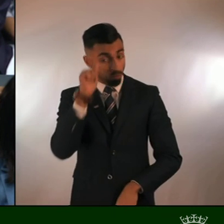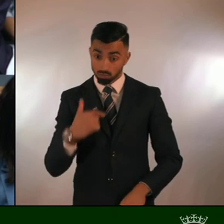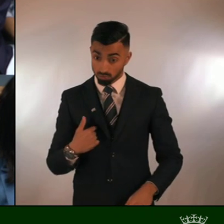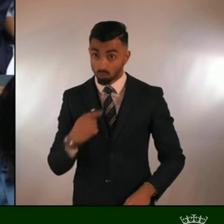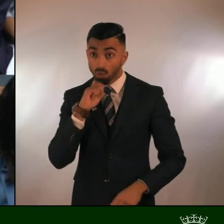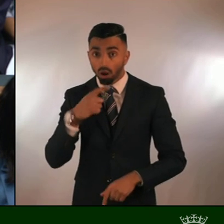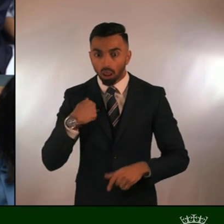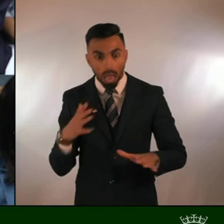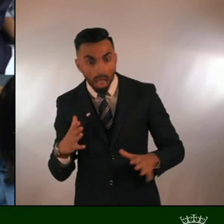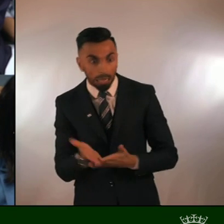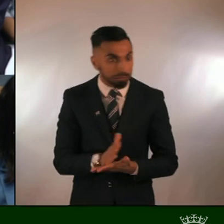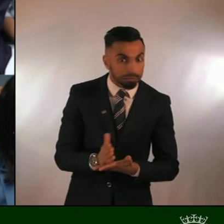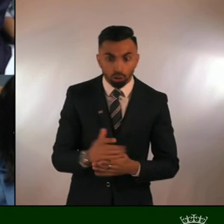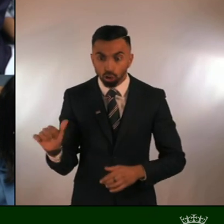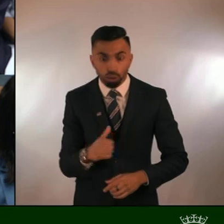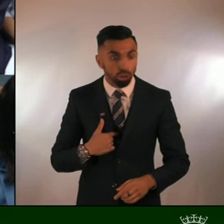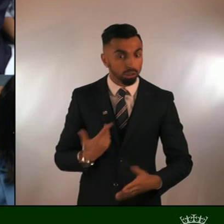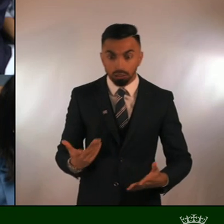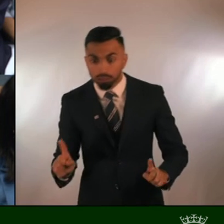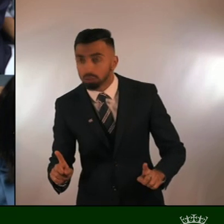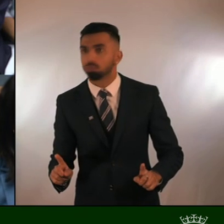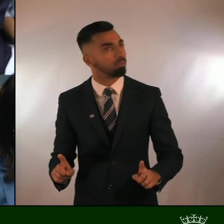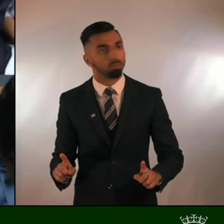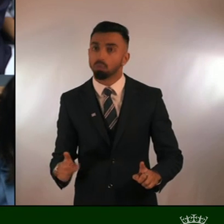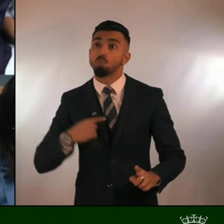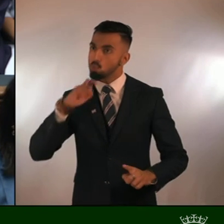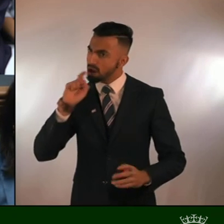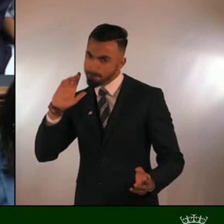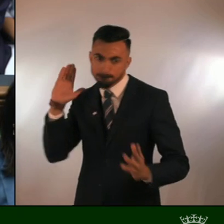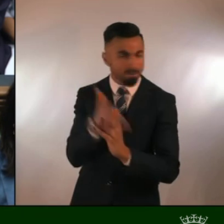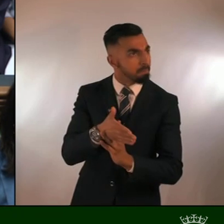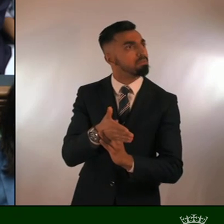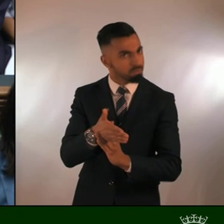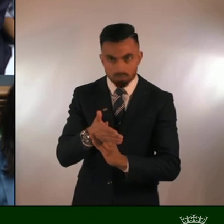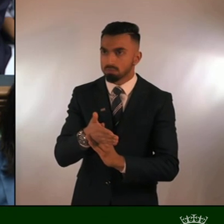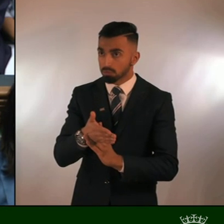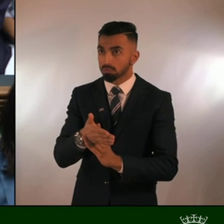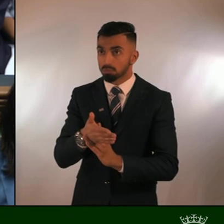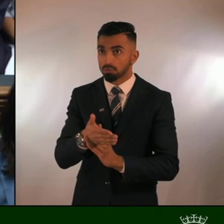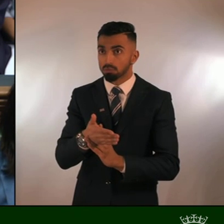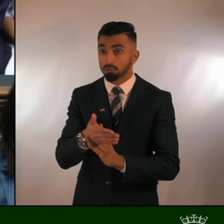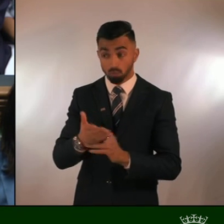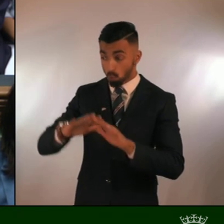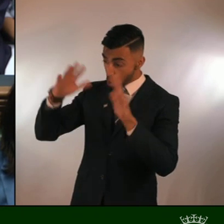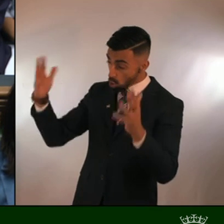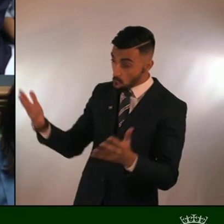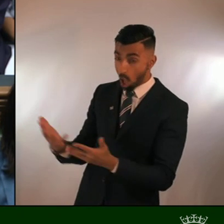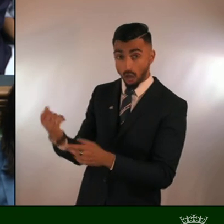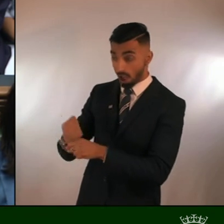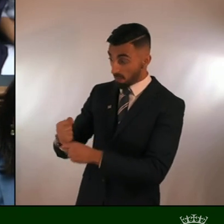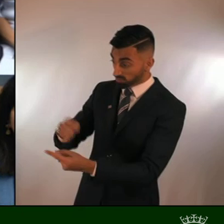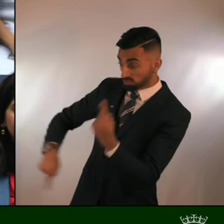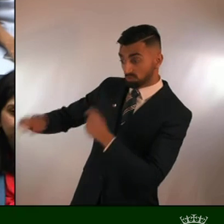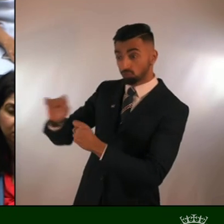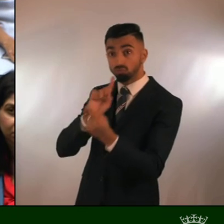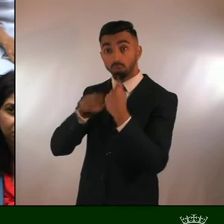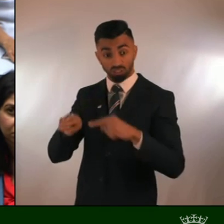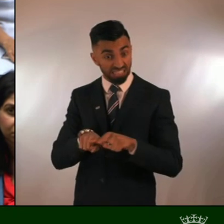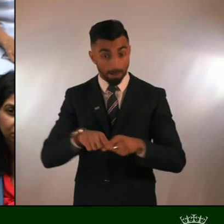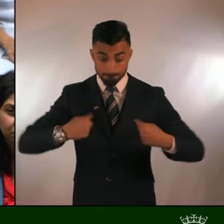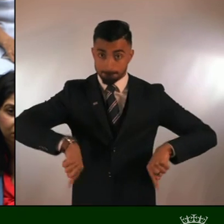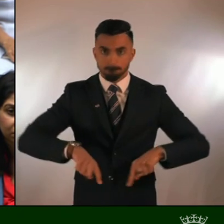I believe that this represents one of the most comprehensive economic responses of any Government anywhere in the world to date.